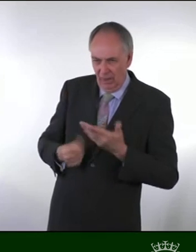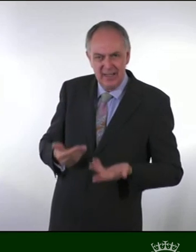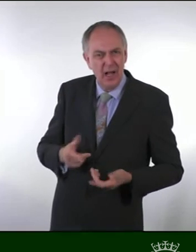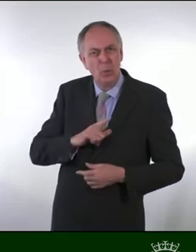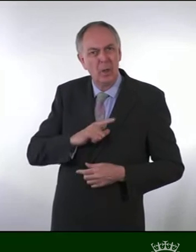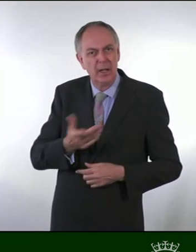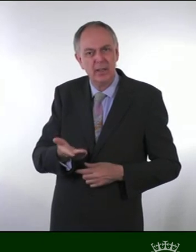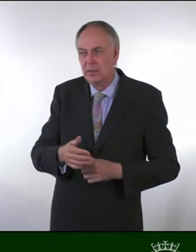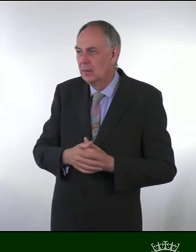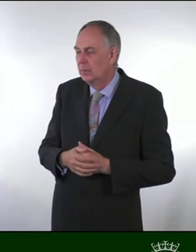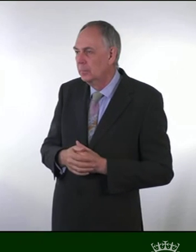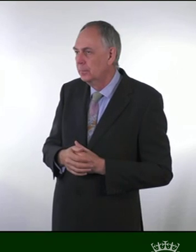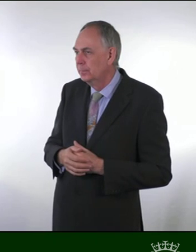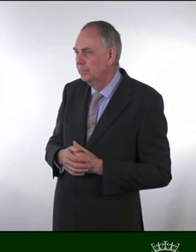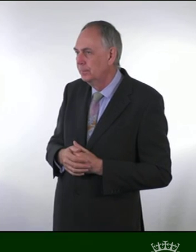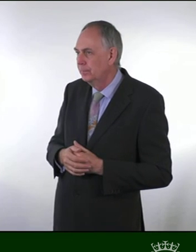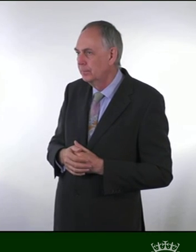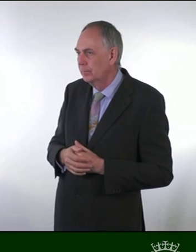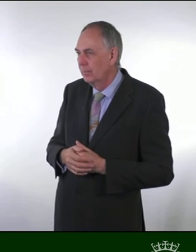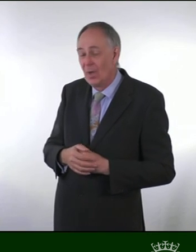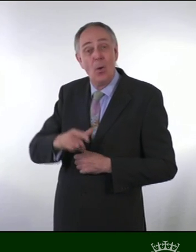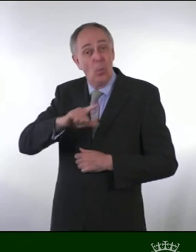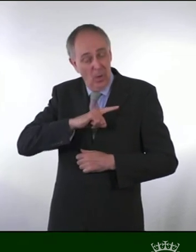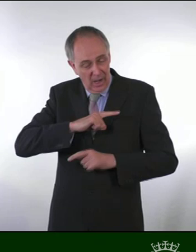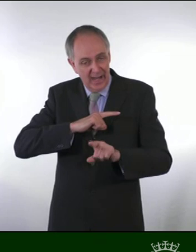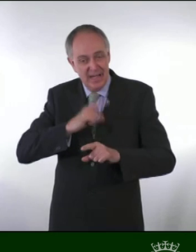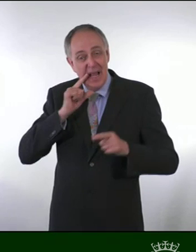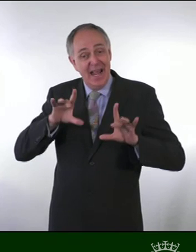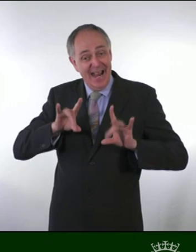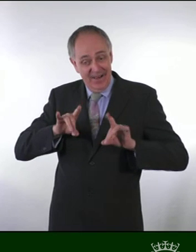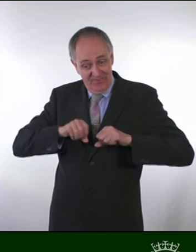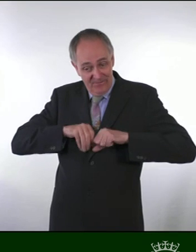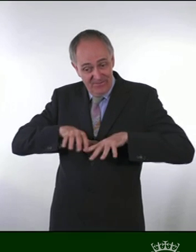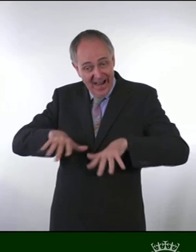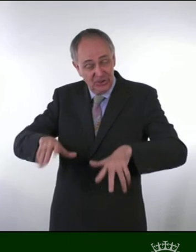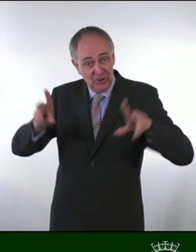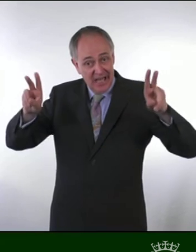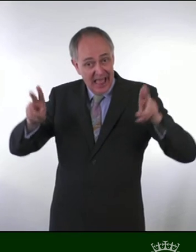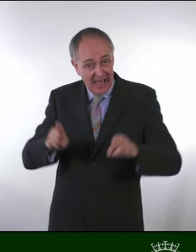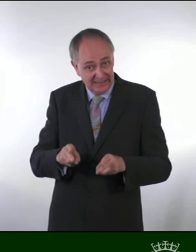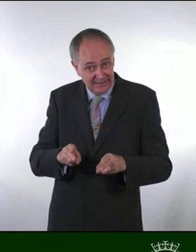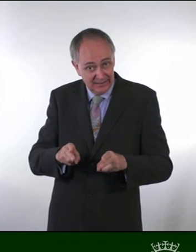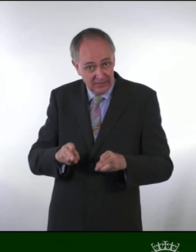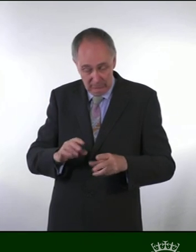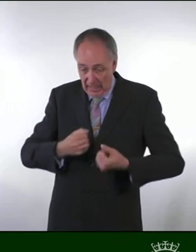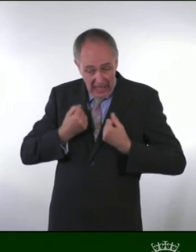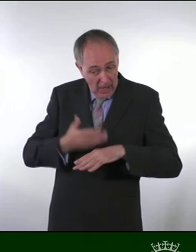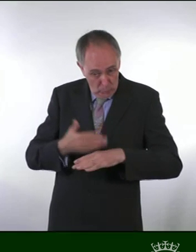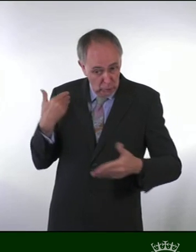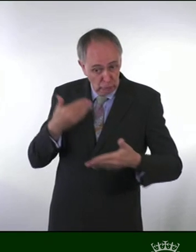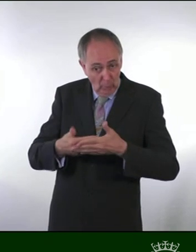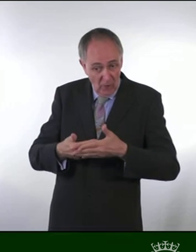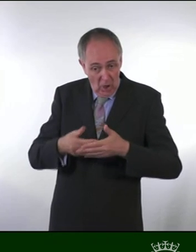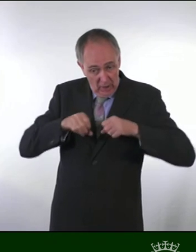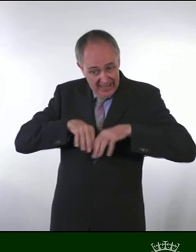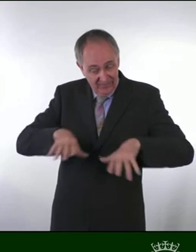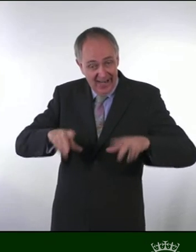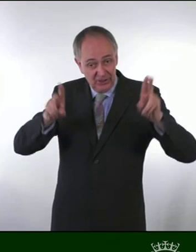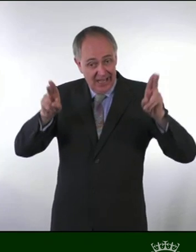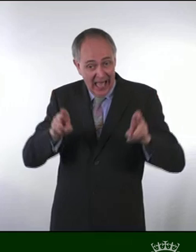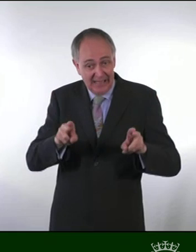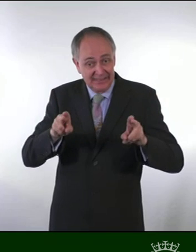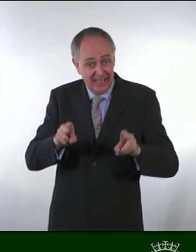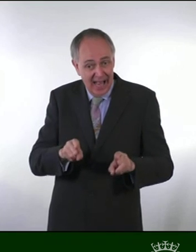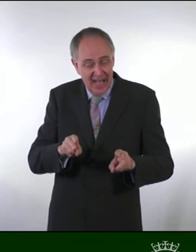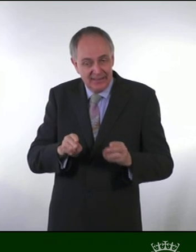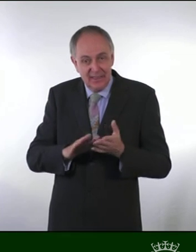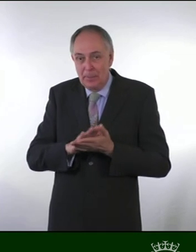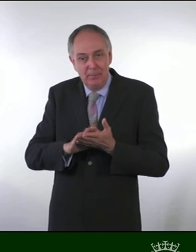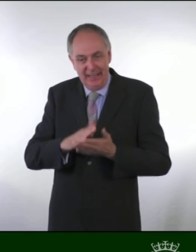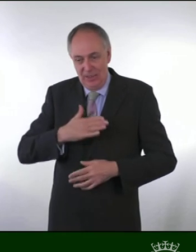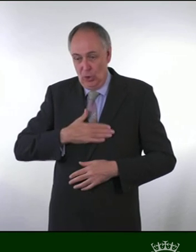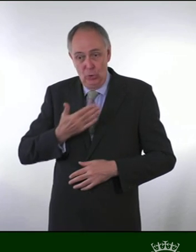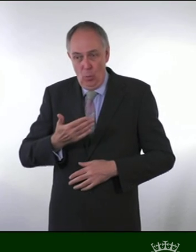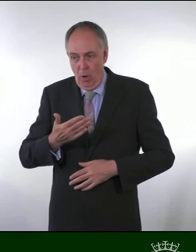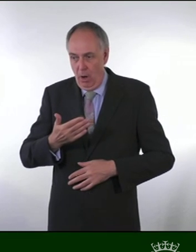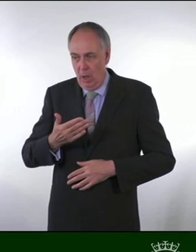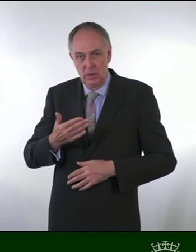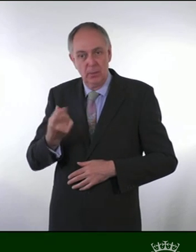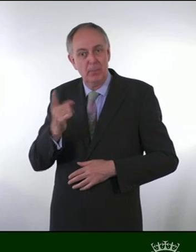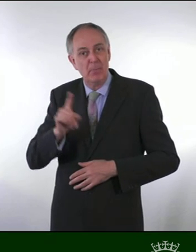For the simple reason that as we get the rate of infection down, with the efforts that we are making as a country, it is vital that we avoid reinfection from elsewhere.